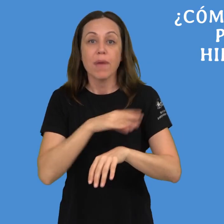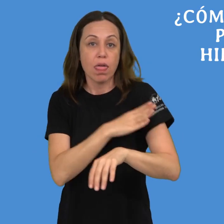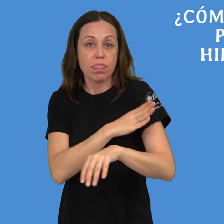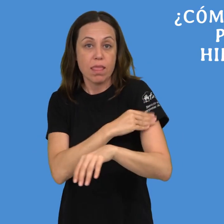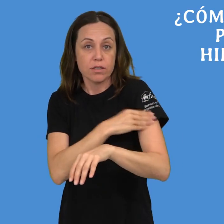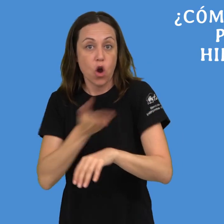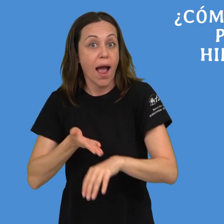tensión